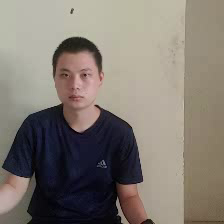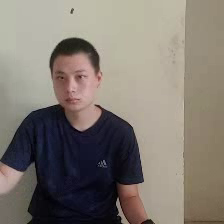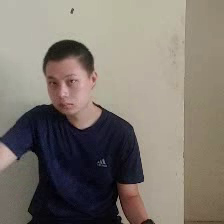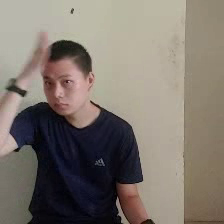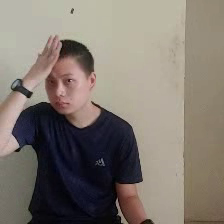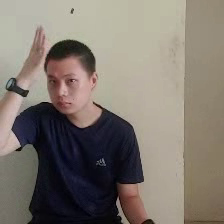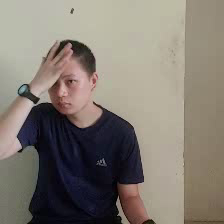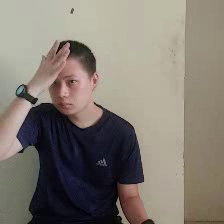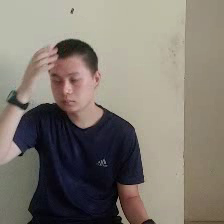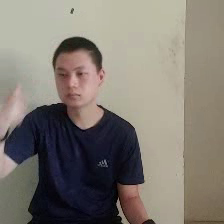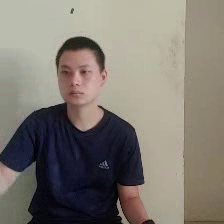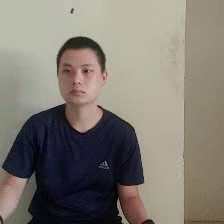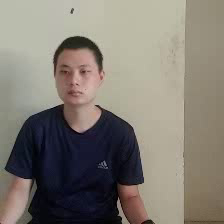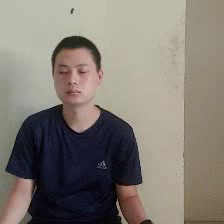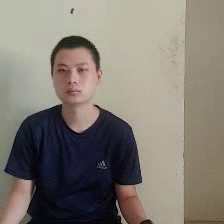Biết